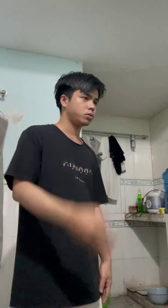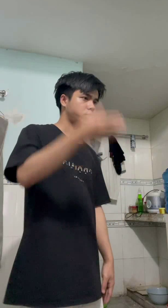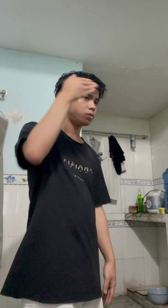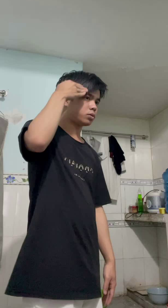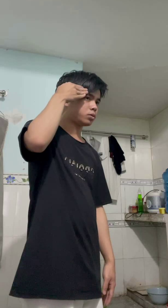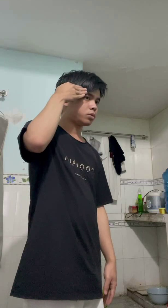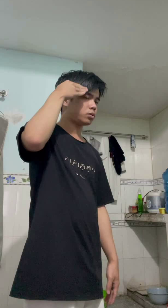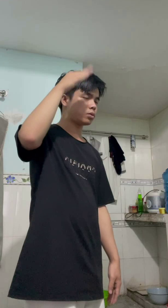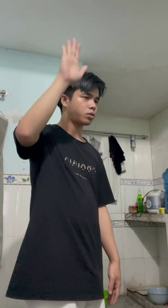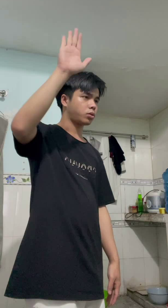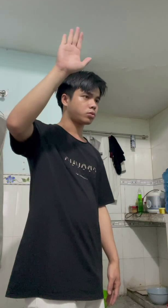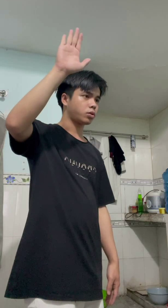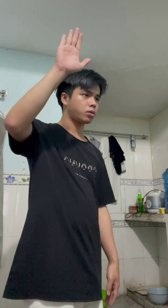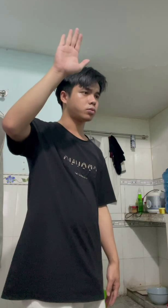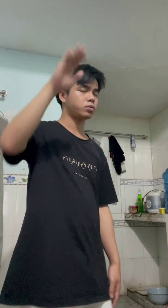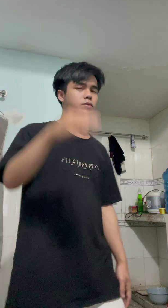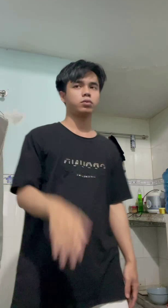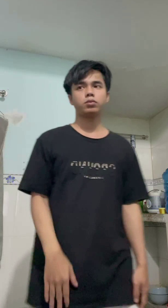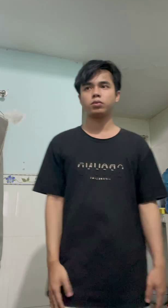khong biet